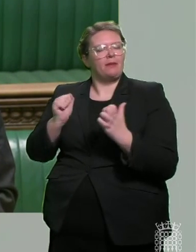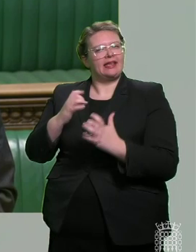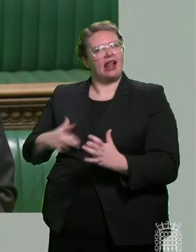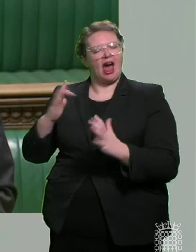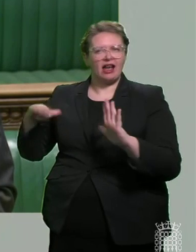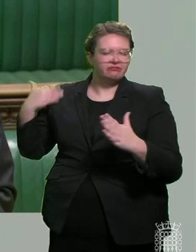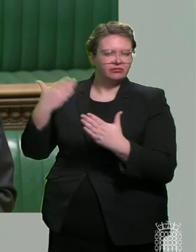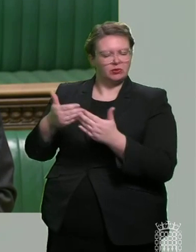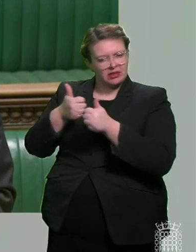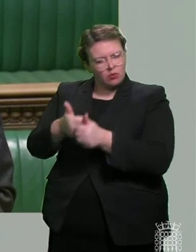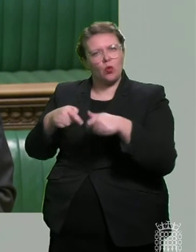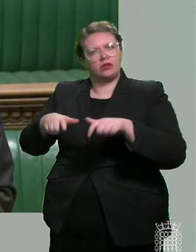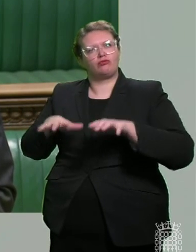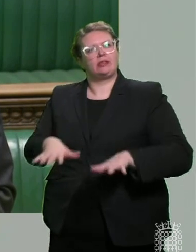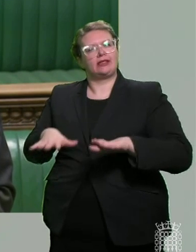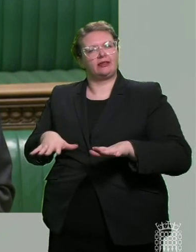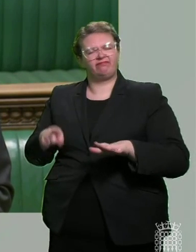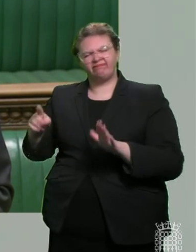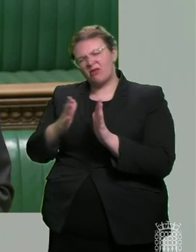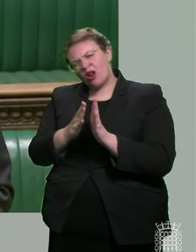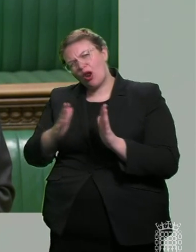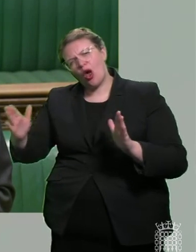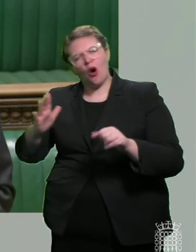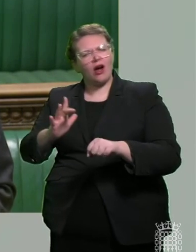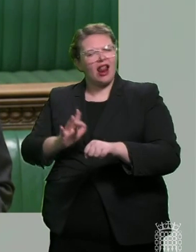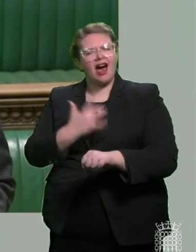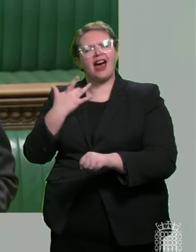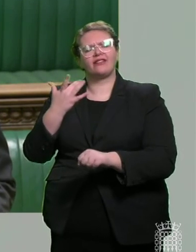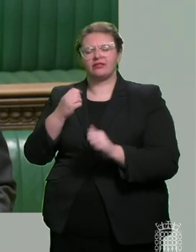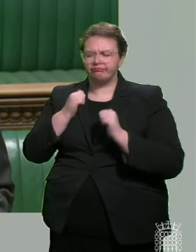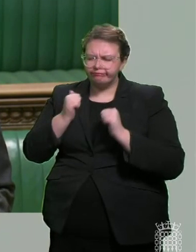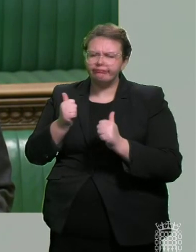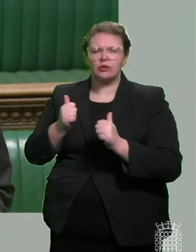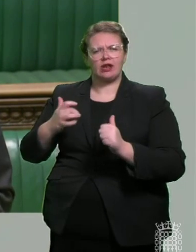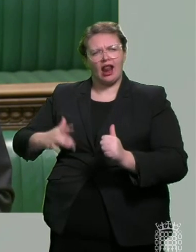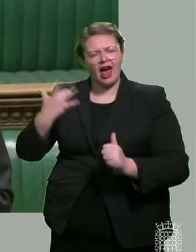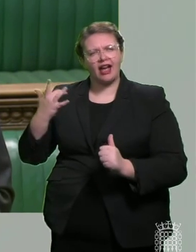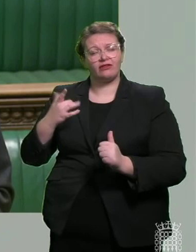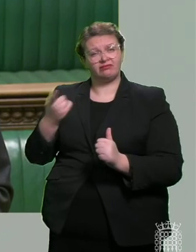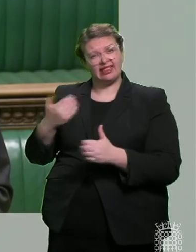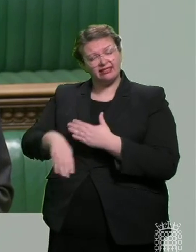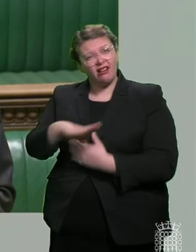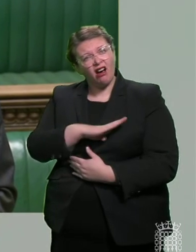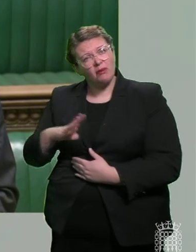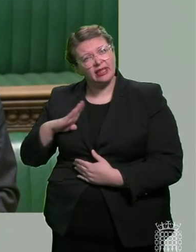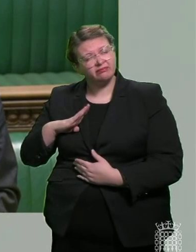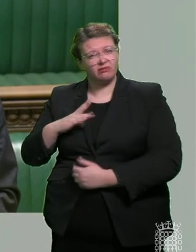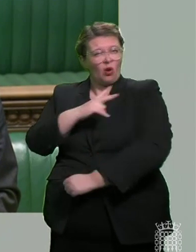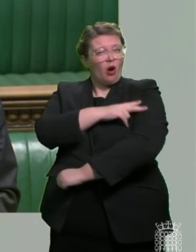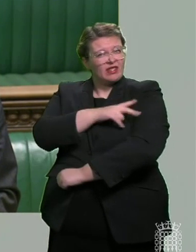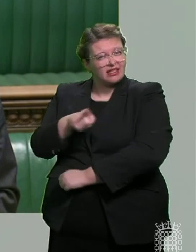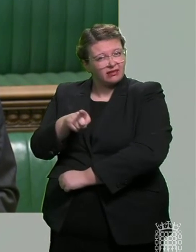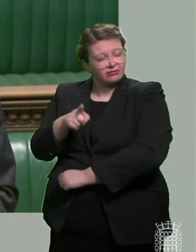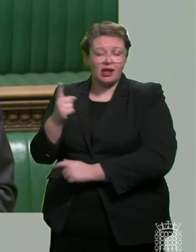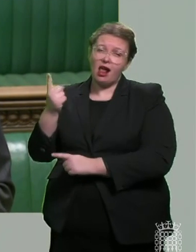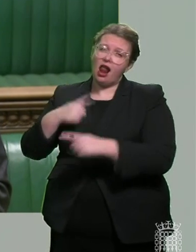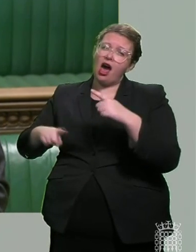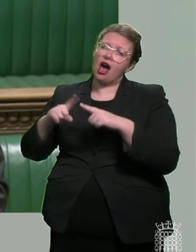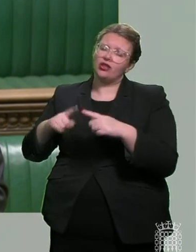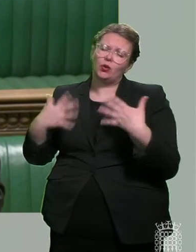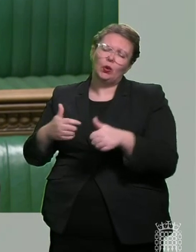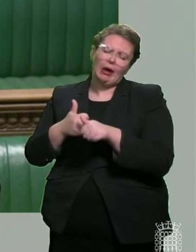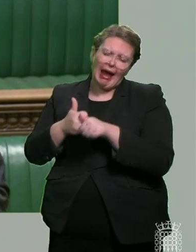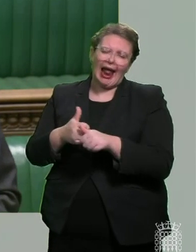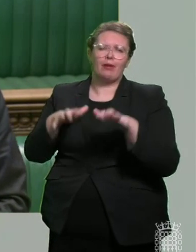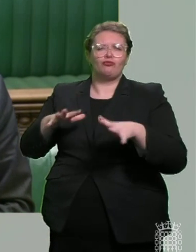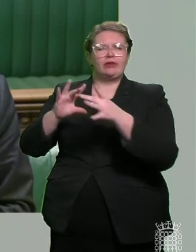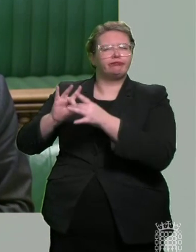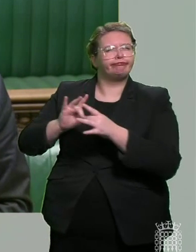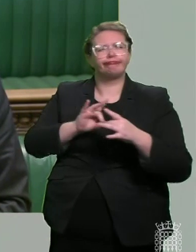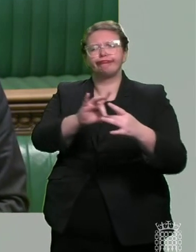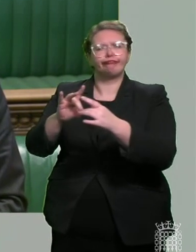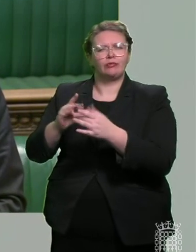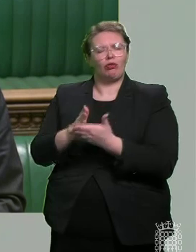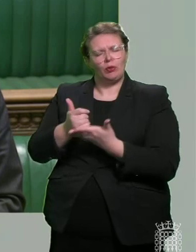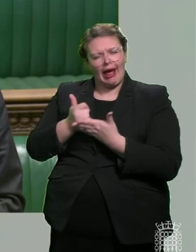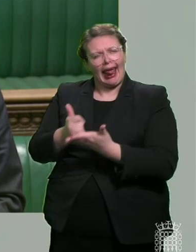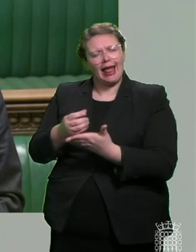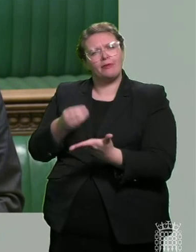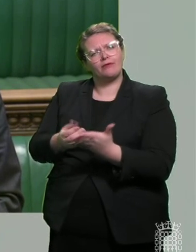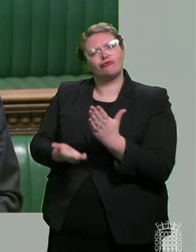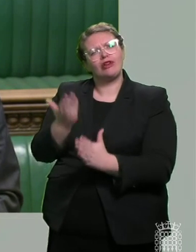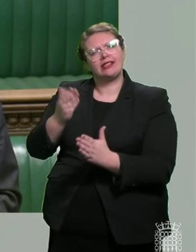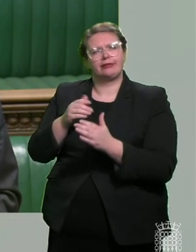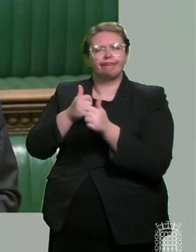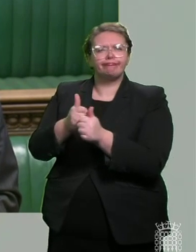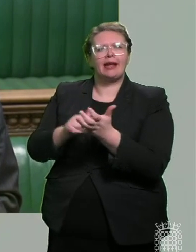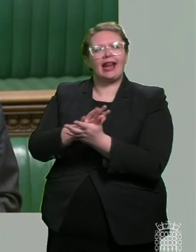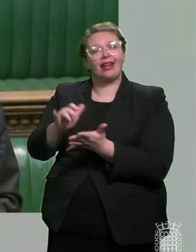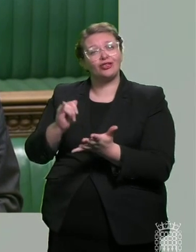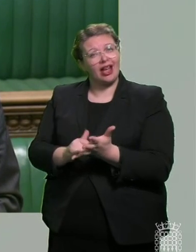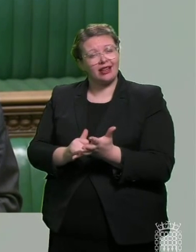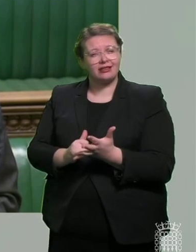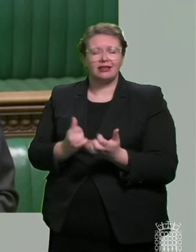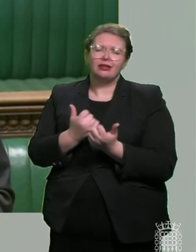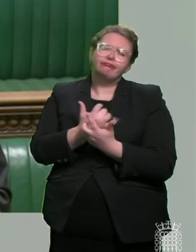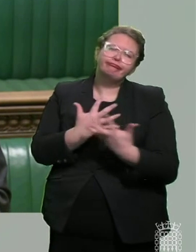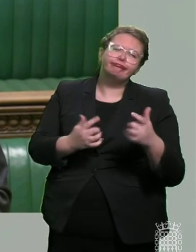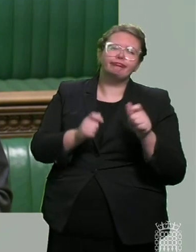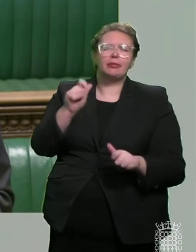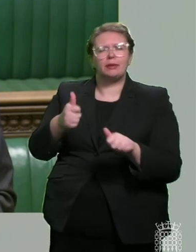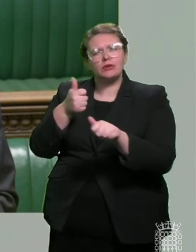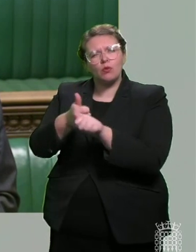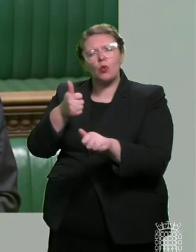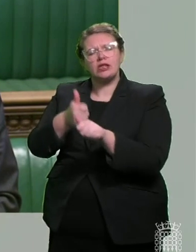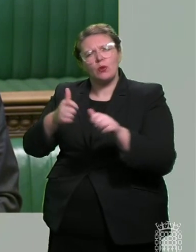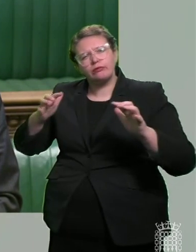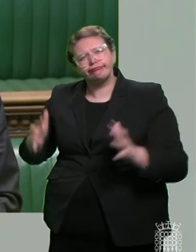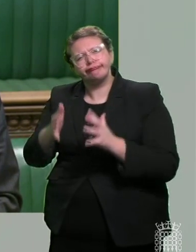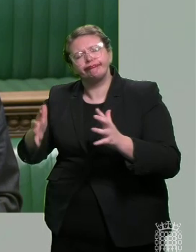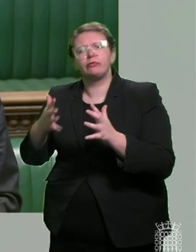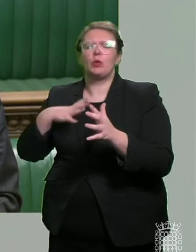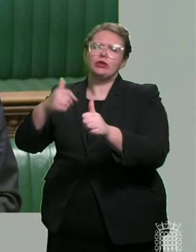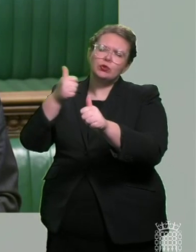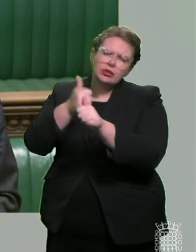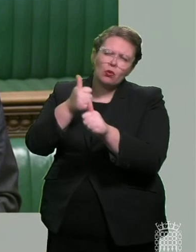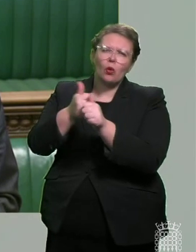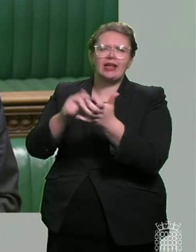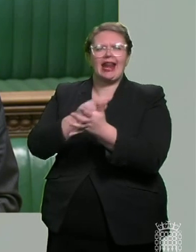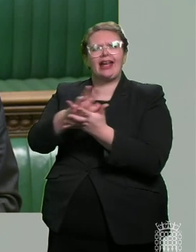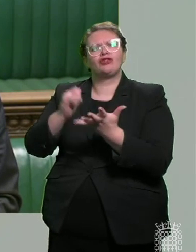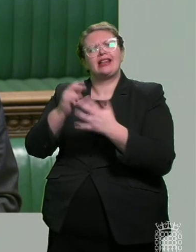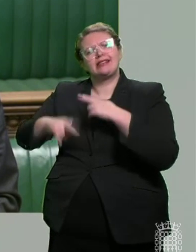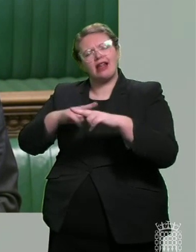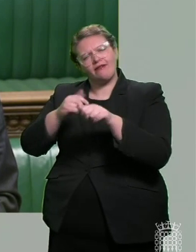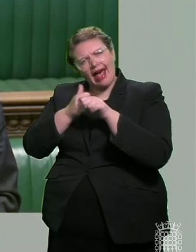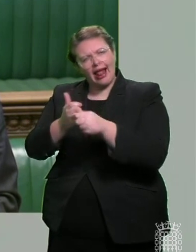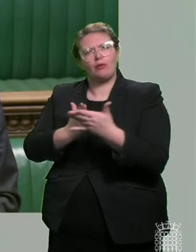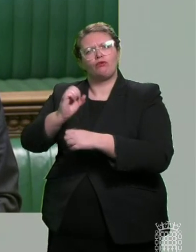His was a long life lived well, whether during his time defending our nation as an Army officer or, last year, bringing the country together through his incredible fundraising drive for the NHS that gave millions a chance to thank the extraordinary men and women of our NHS who have protected us in this pandemic.